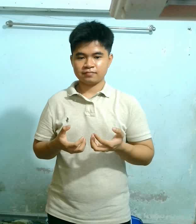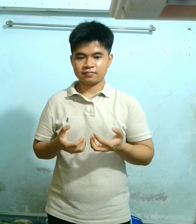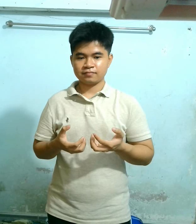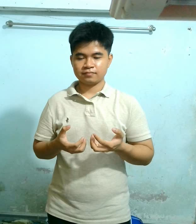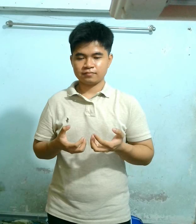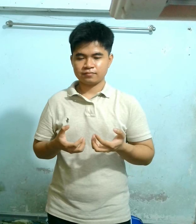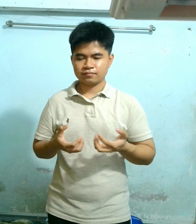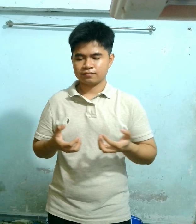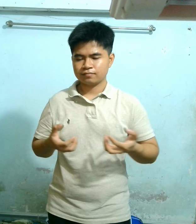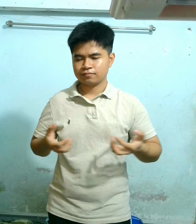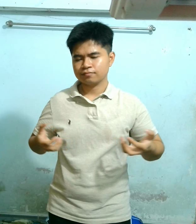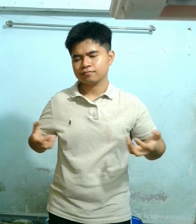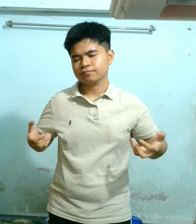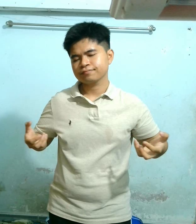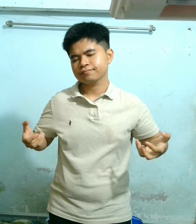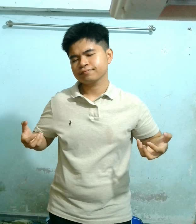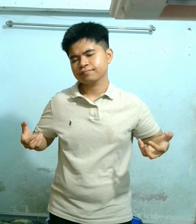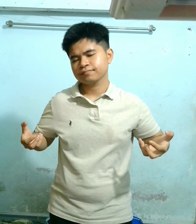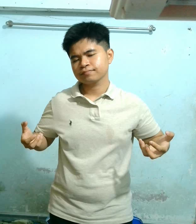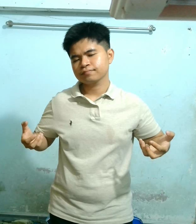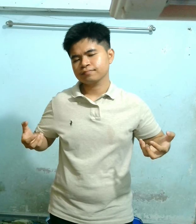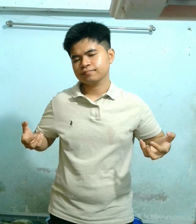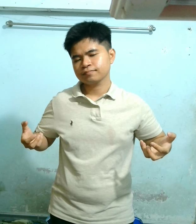chia cat